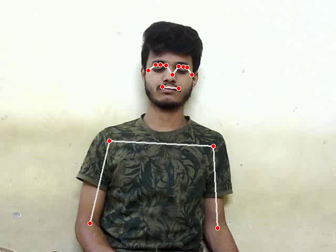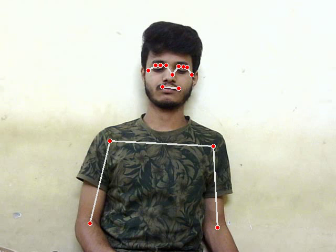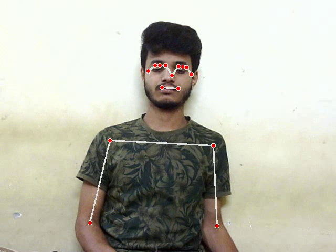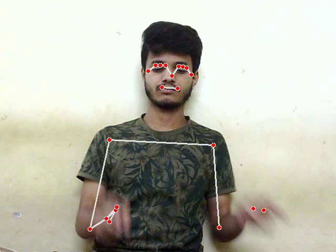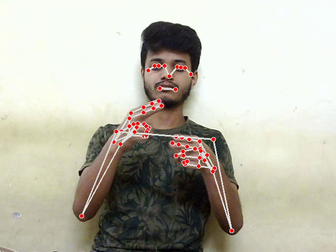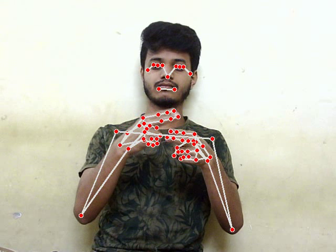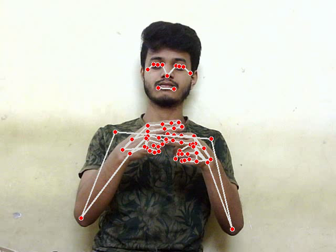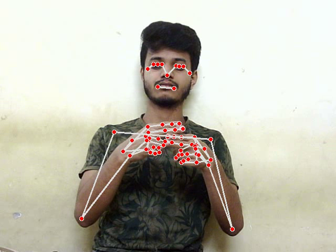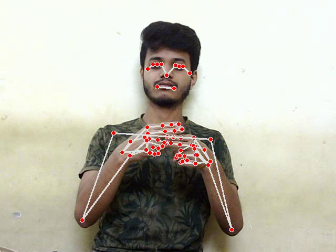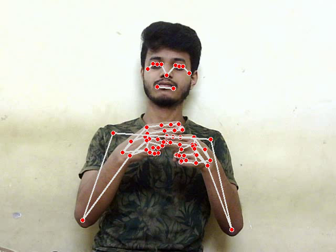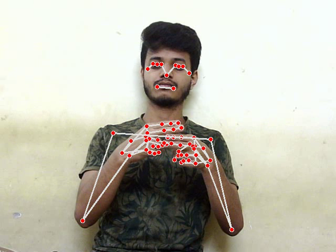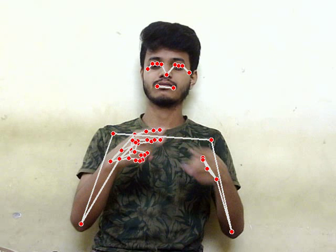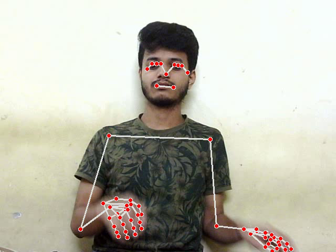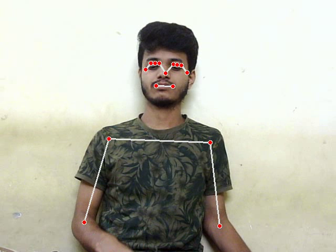name